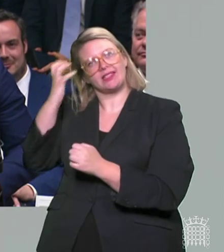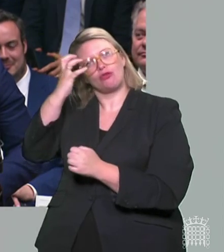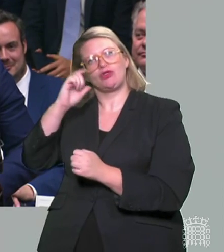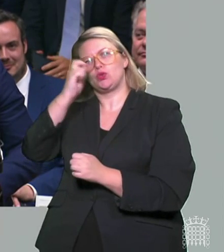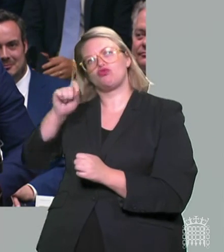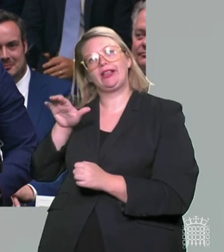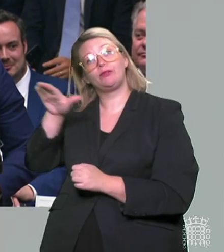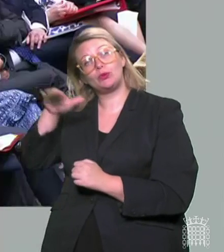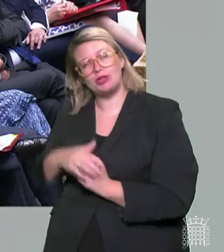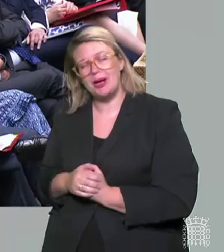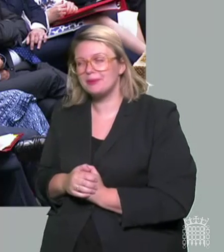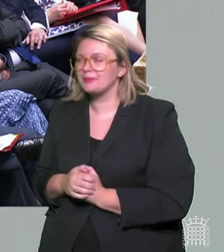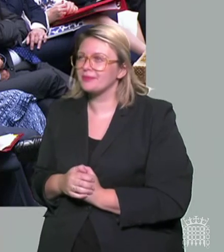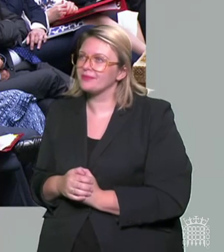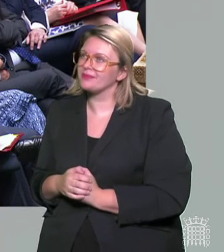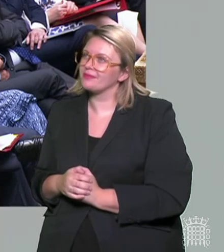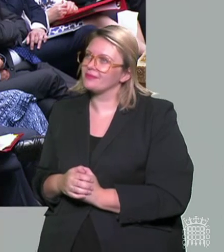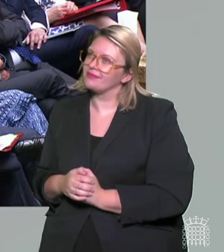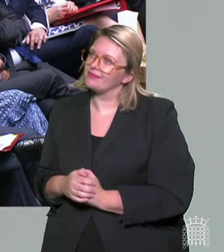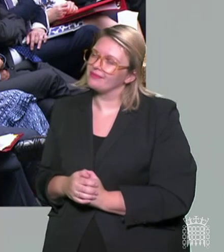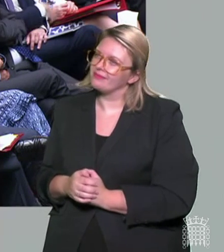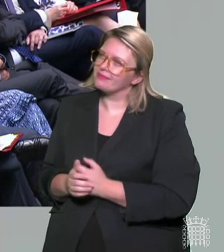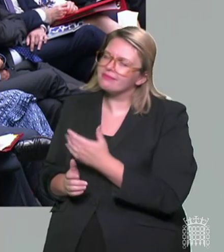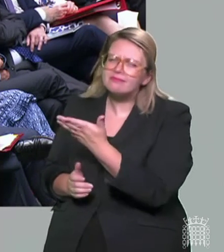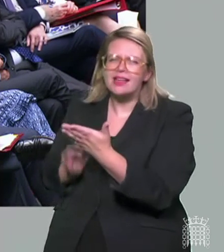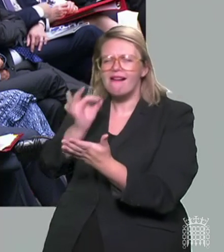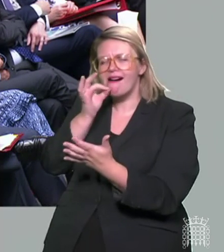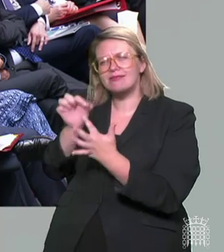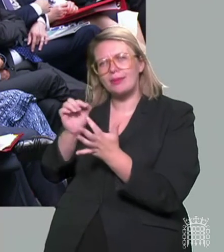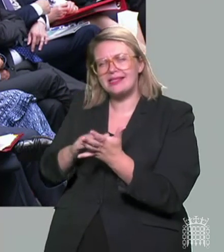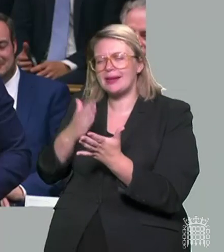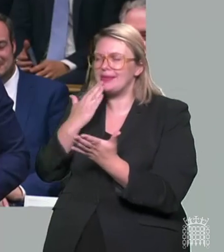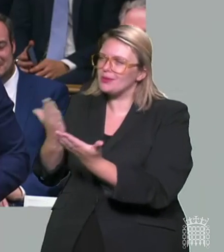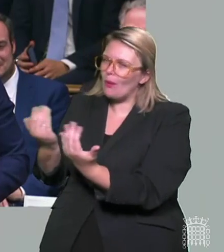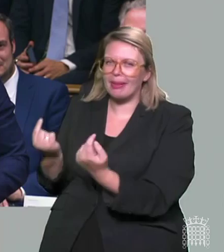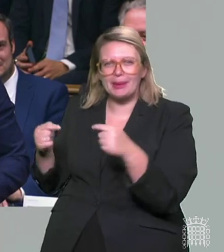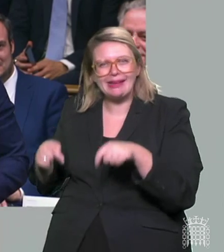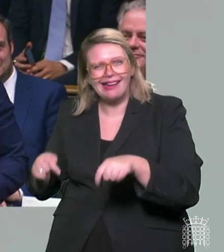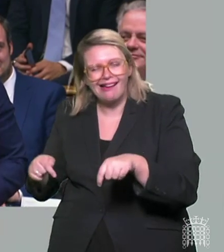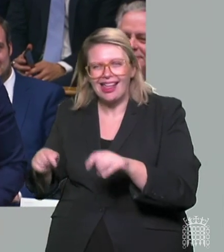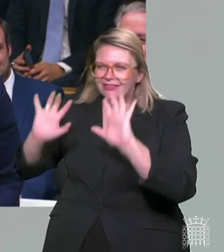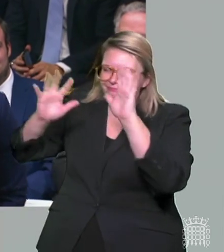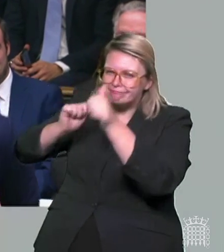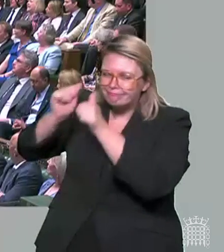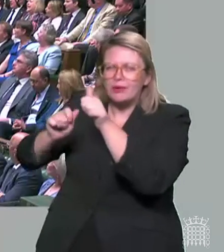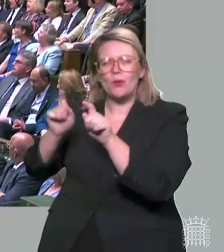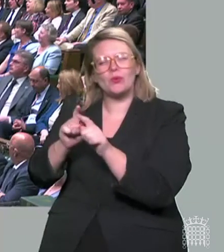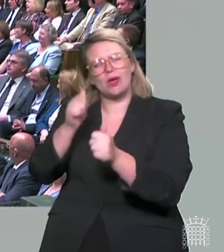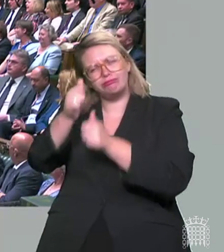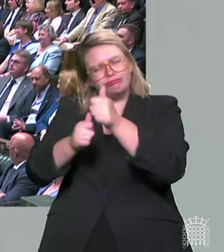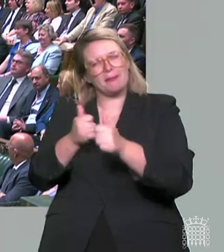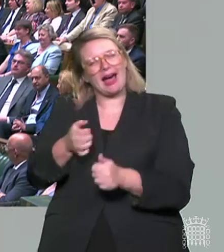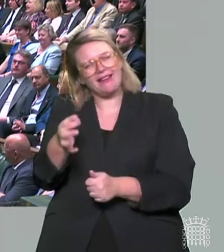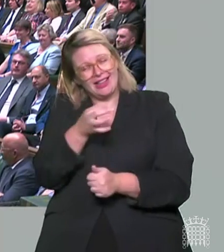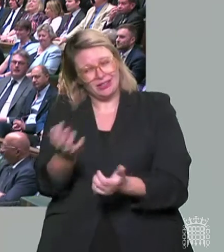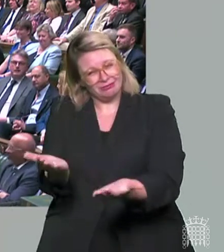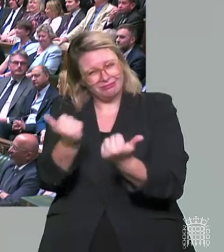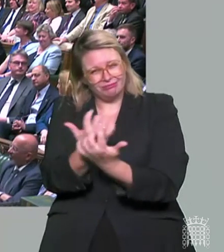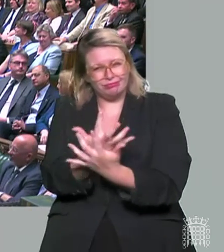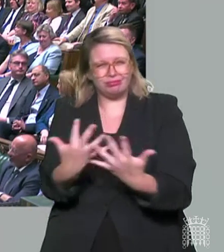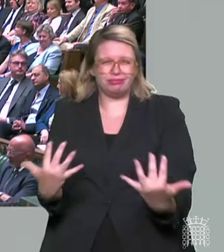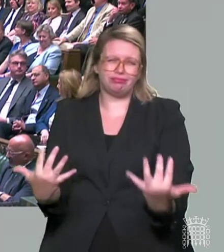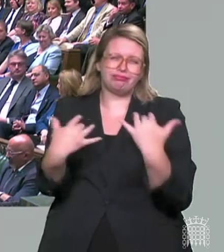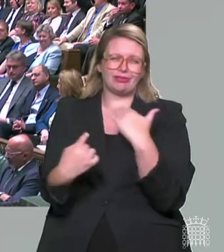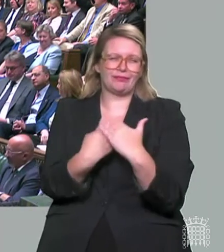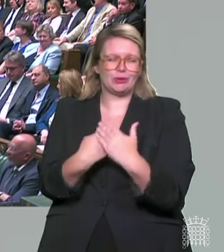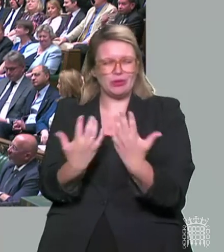Will my right honourable Friend join me in welcoming them to this place and in thanking North Moreton for its efforts?